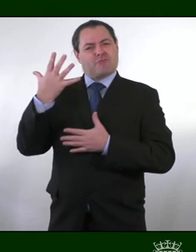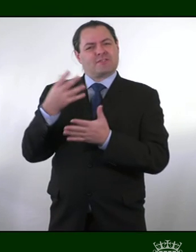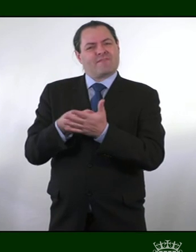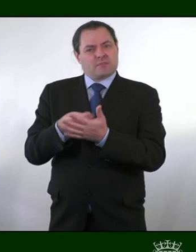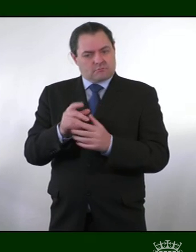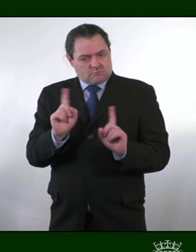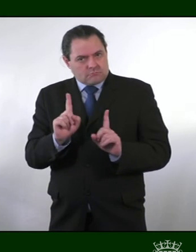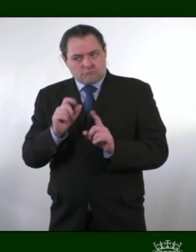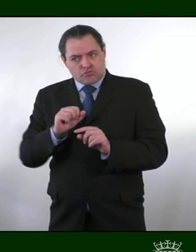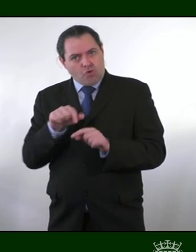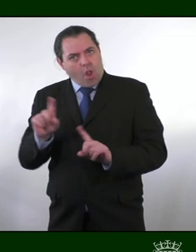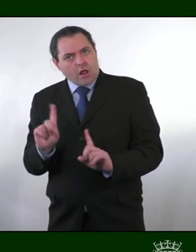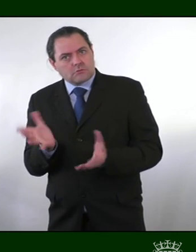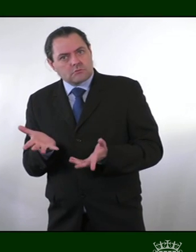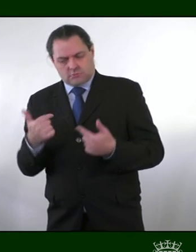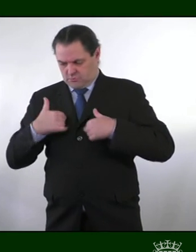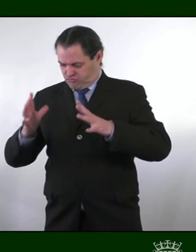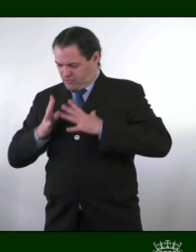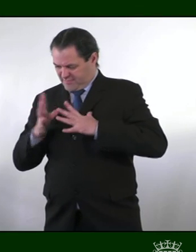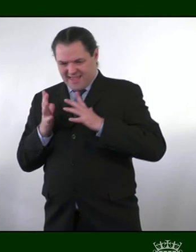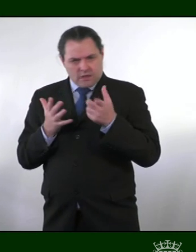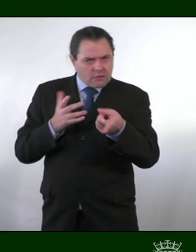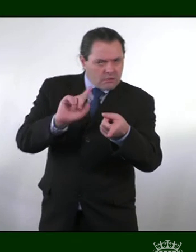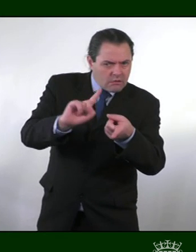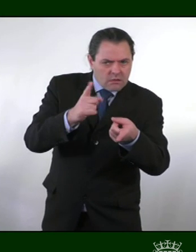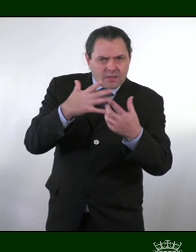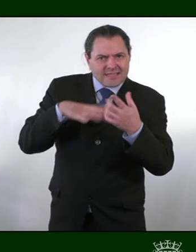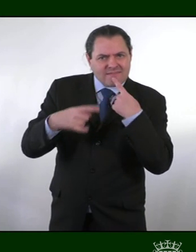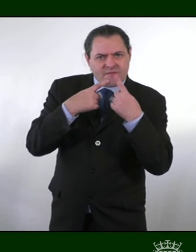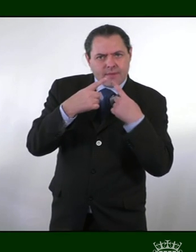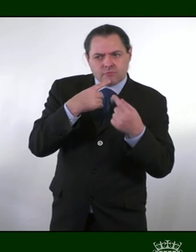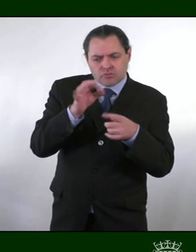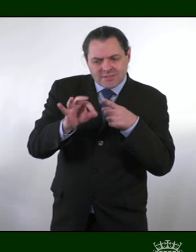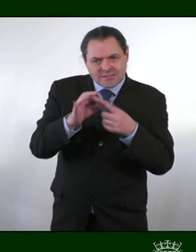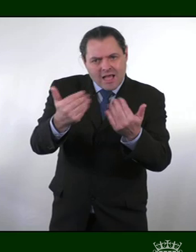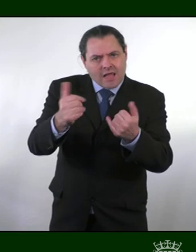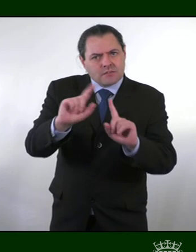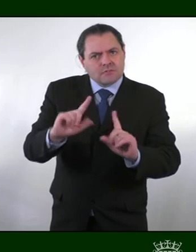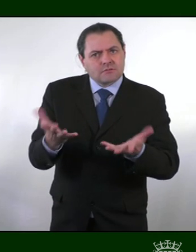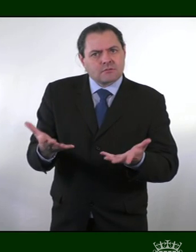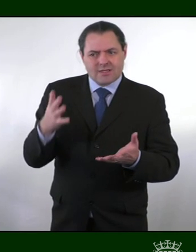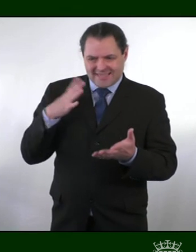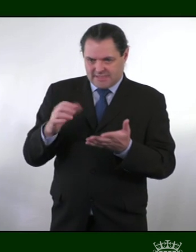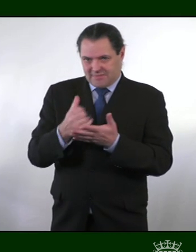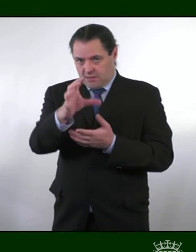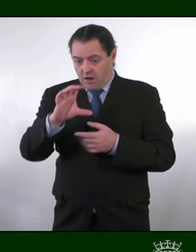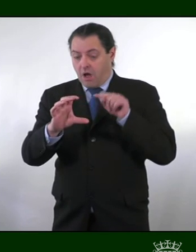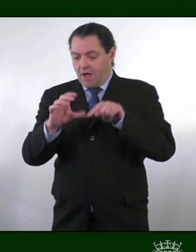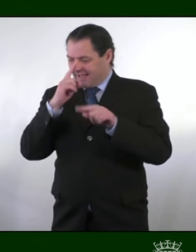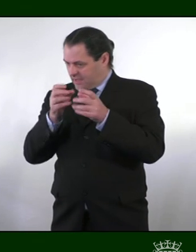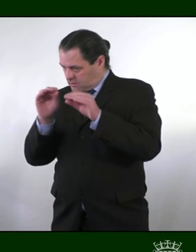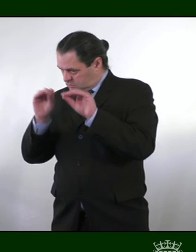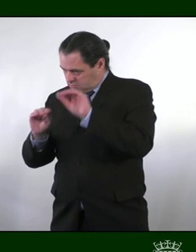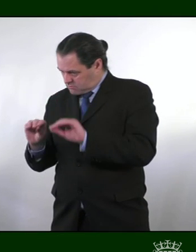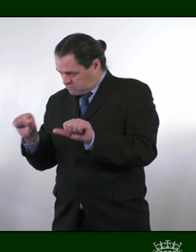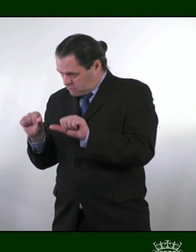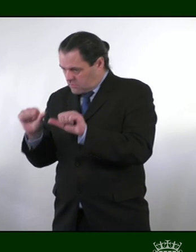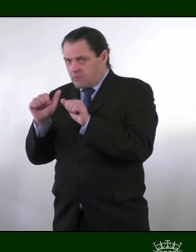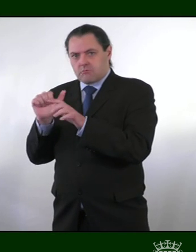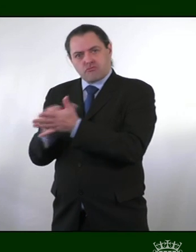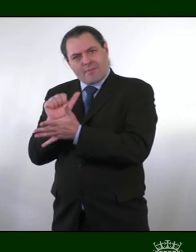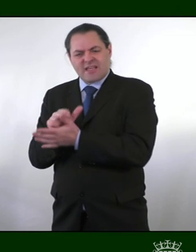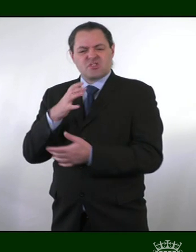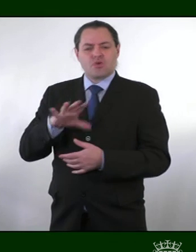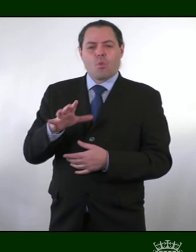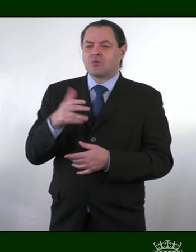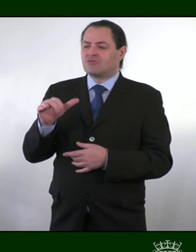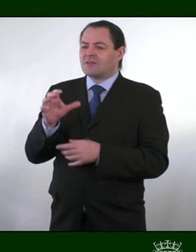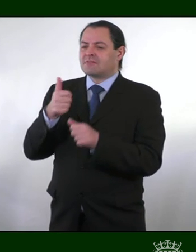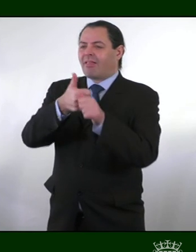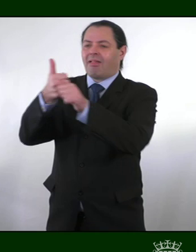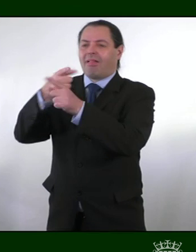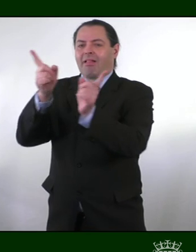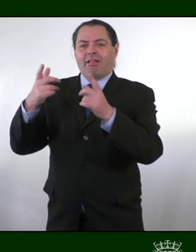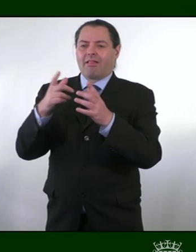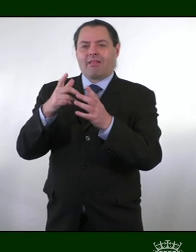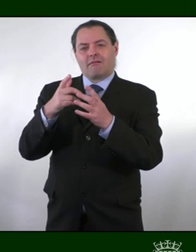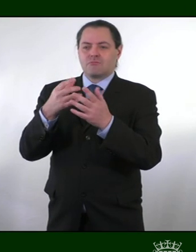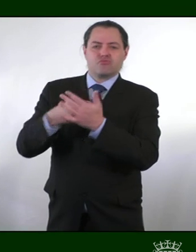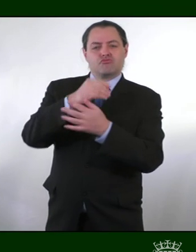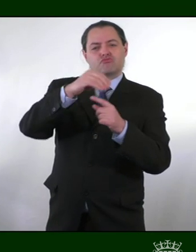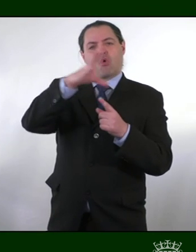The Scottish Government have done their part in preparation, and the Chancellor needs to bring forward proposals as a matter of urgency so that we can spend this money properly in Scotland rather than having it hived off to Tories in key seats in England.